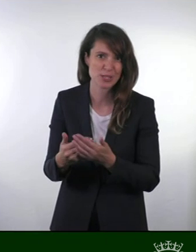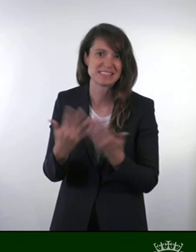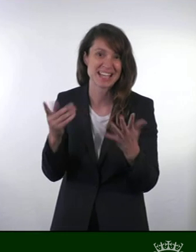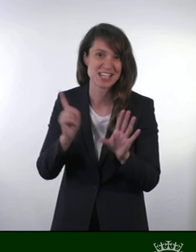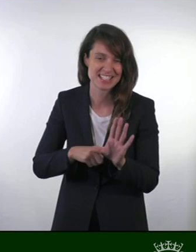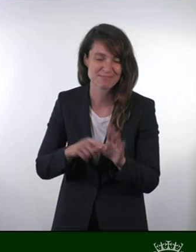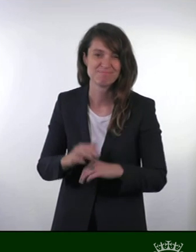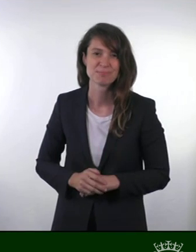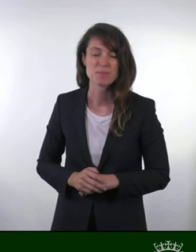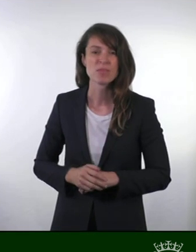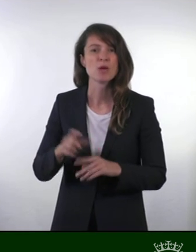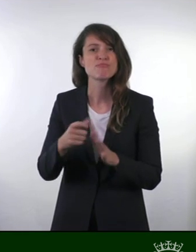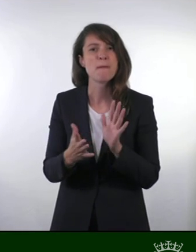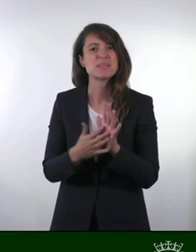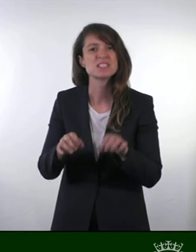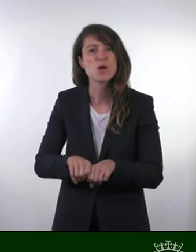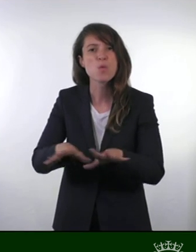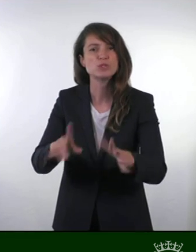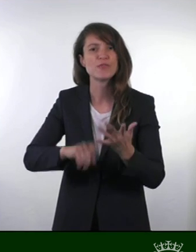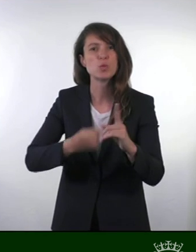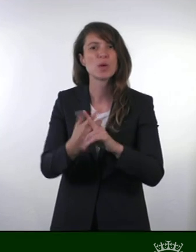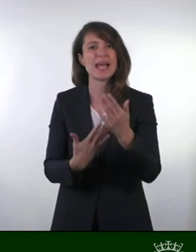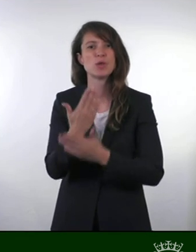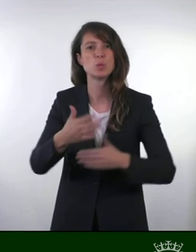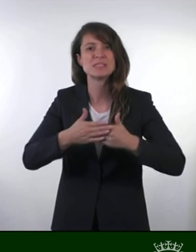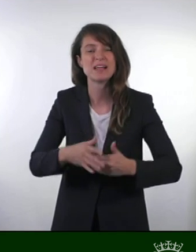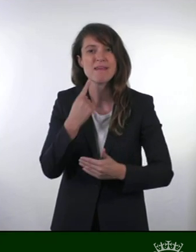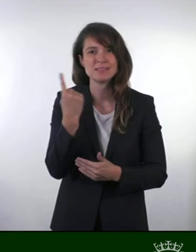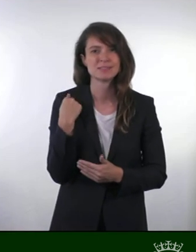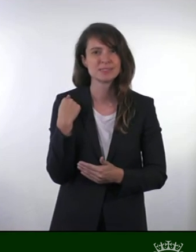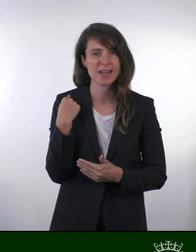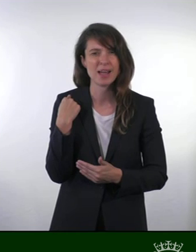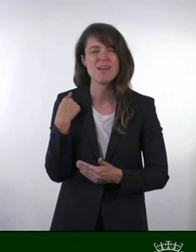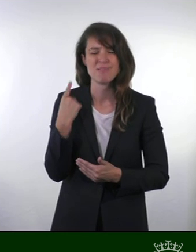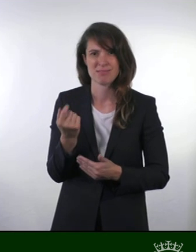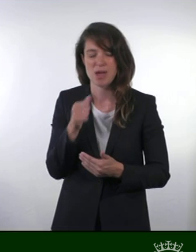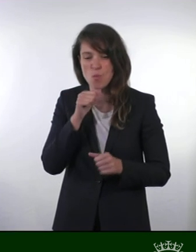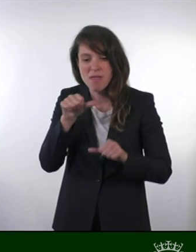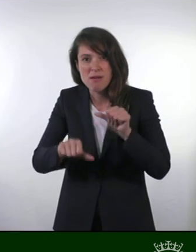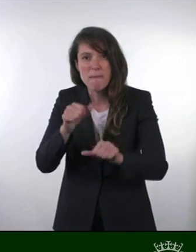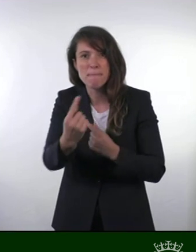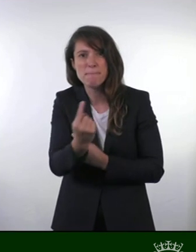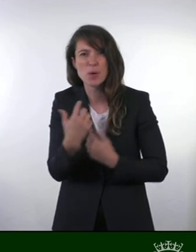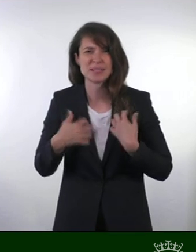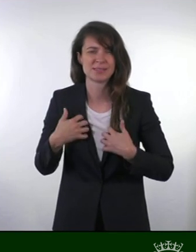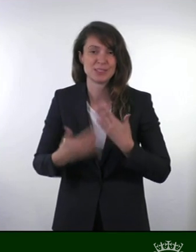The Prime Minister’s launch of the UK new deal yesterday paves the way for exciting new projects.